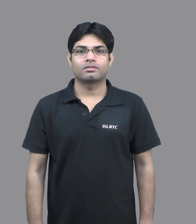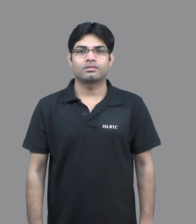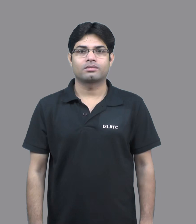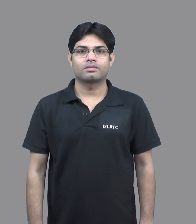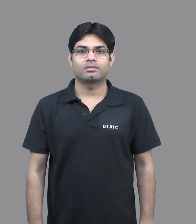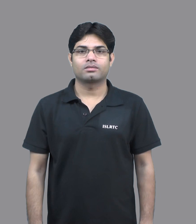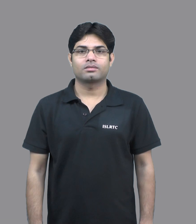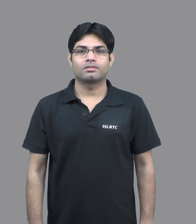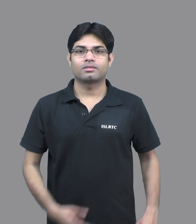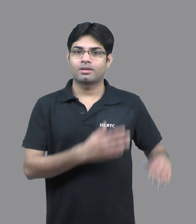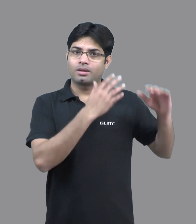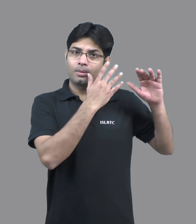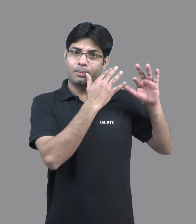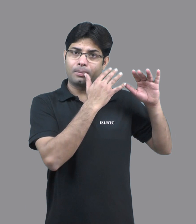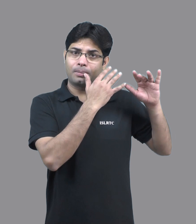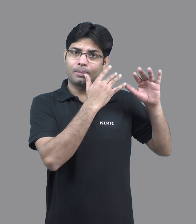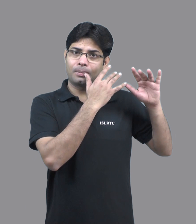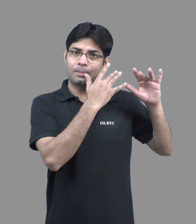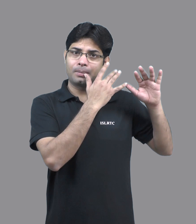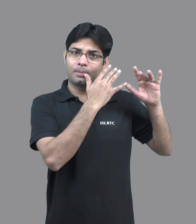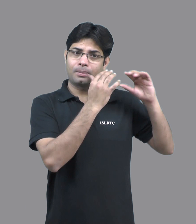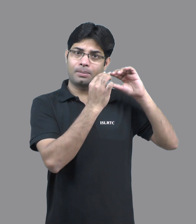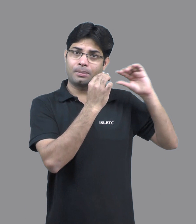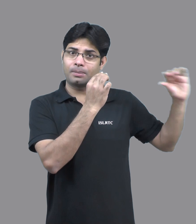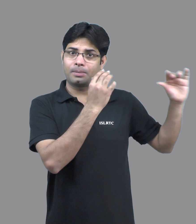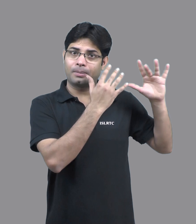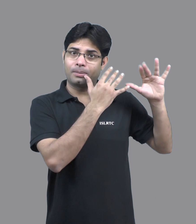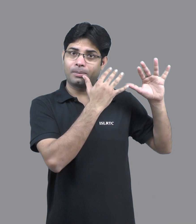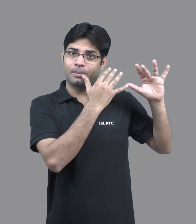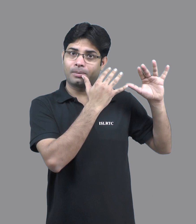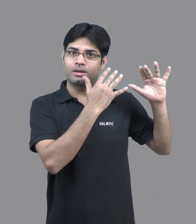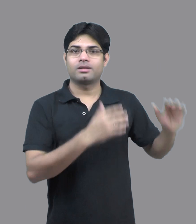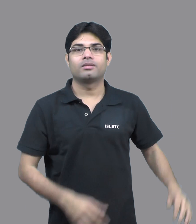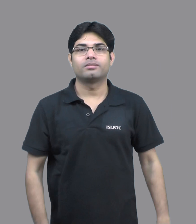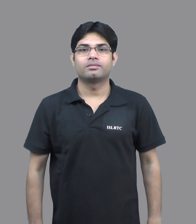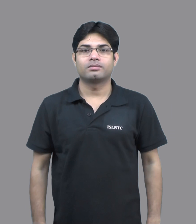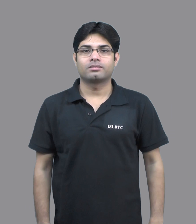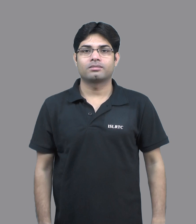Flute